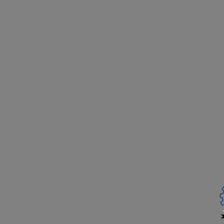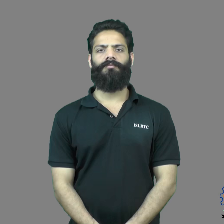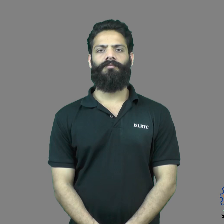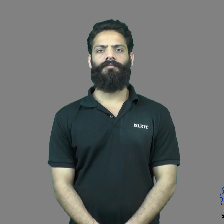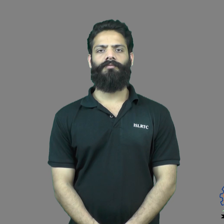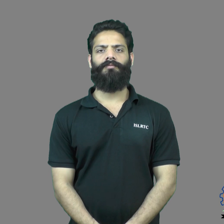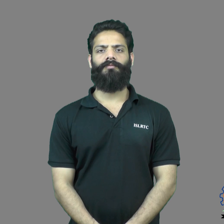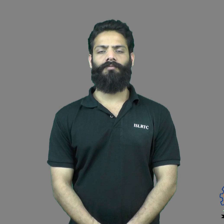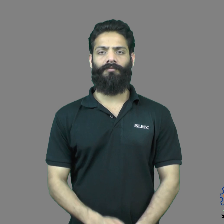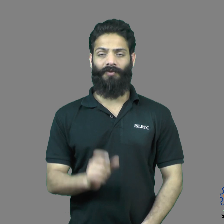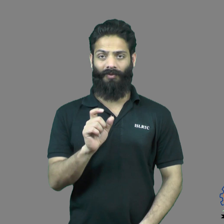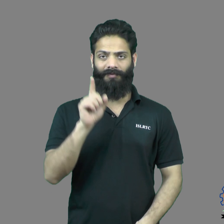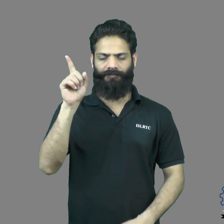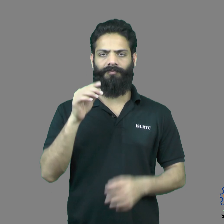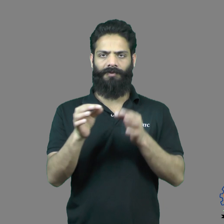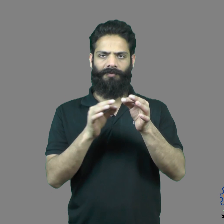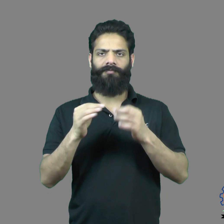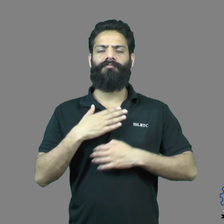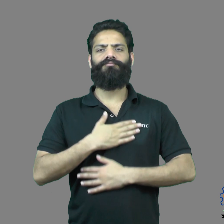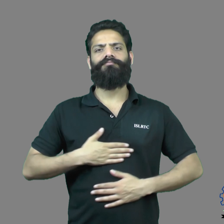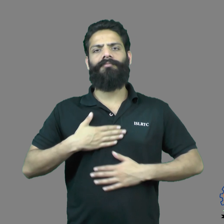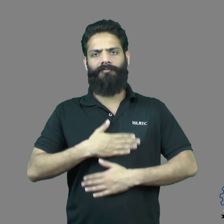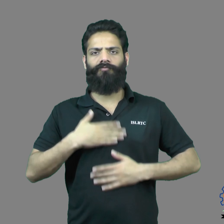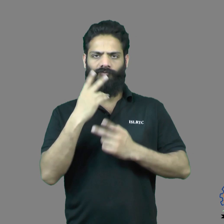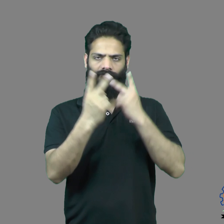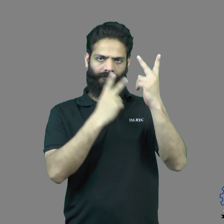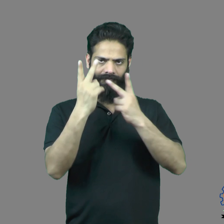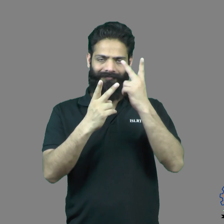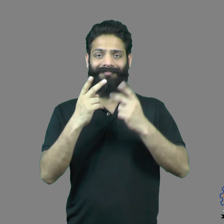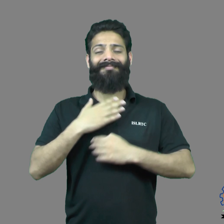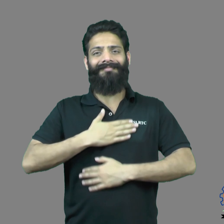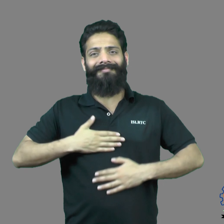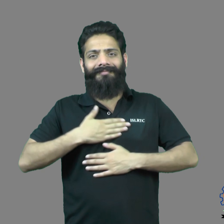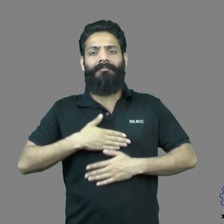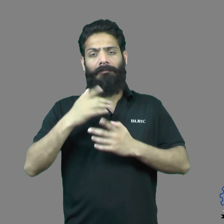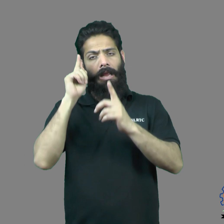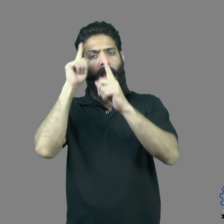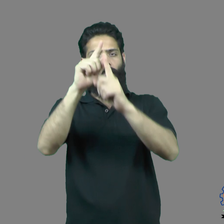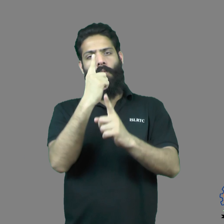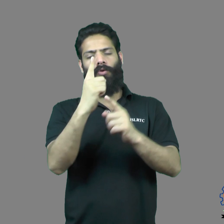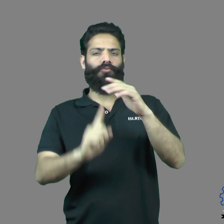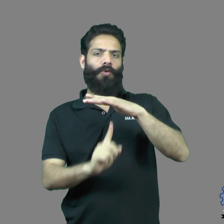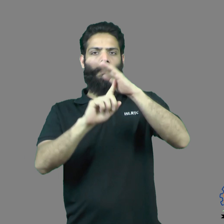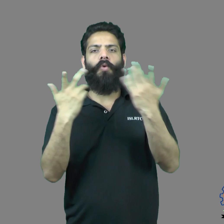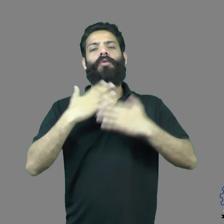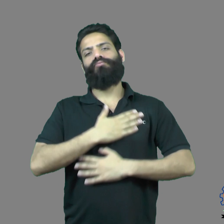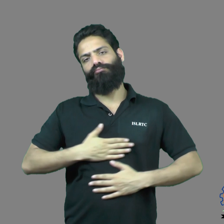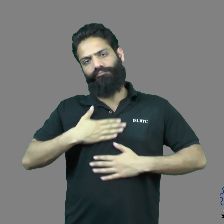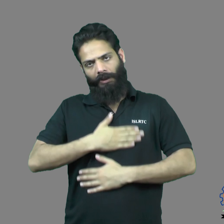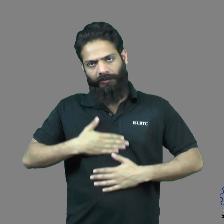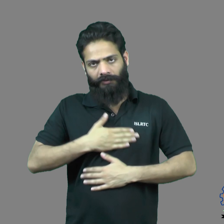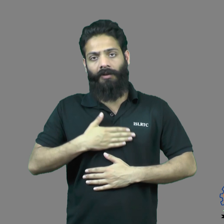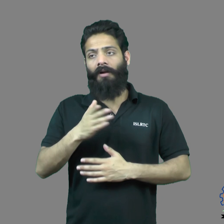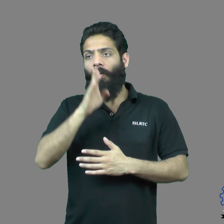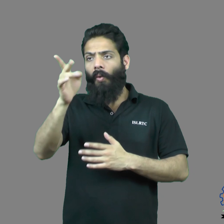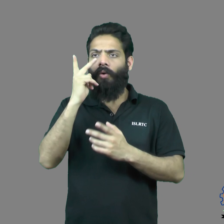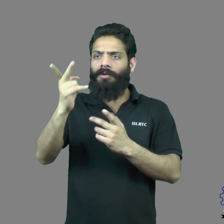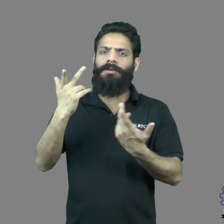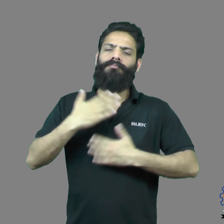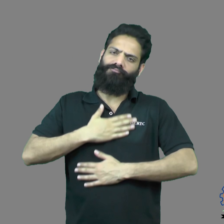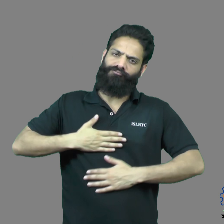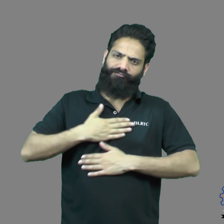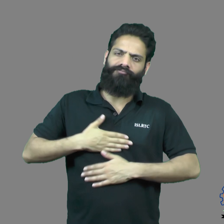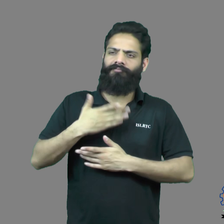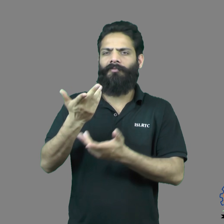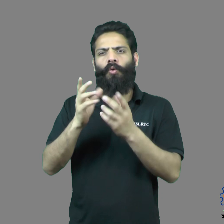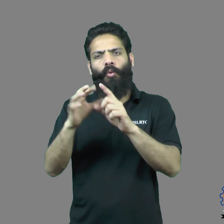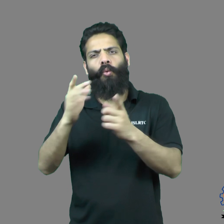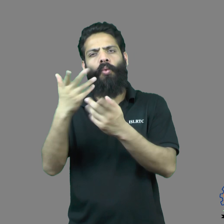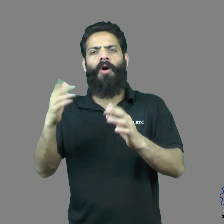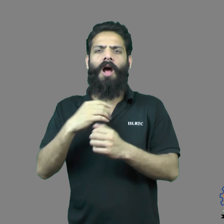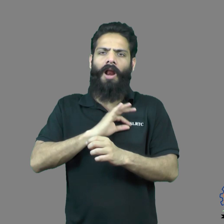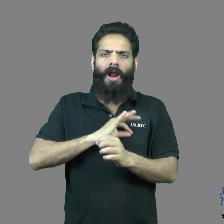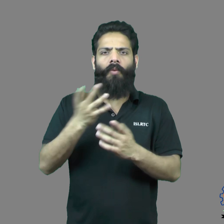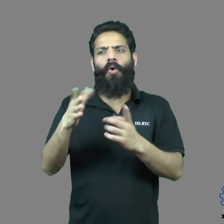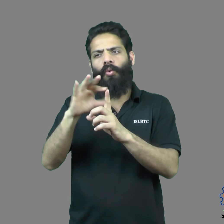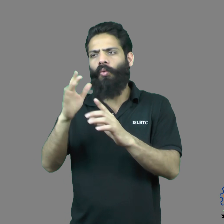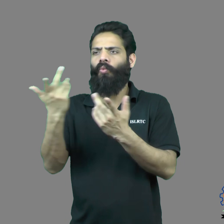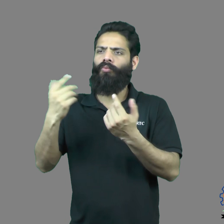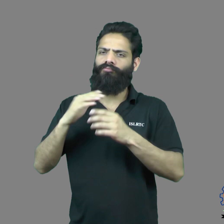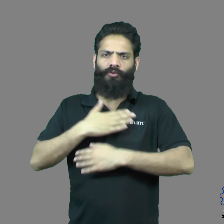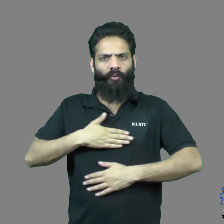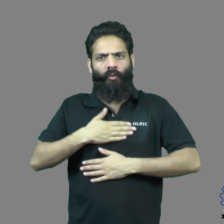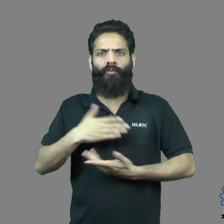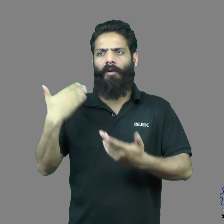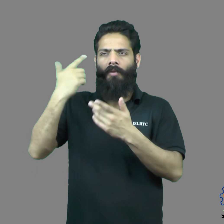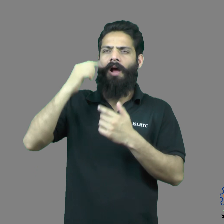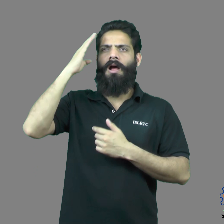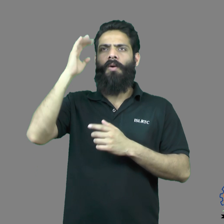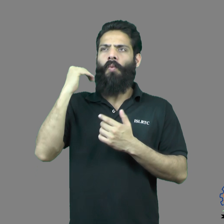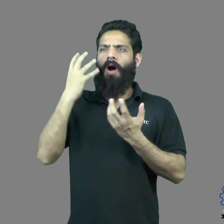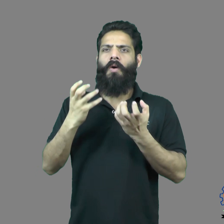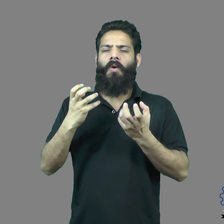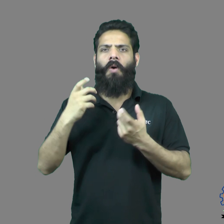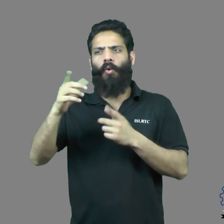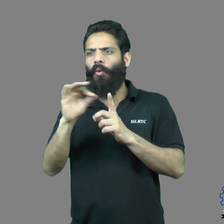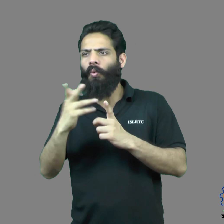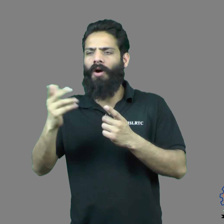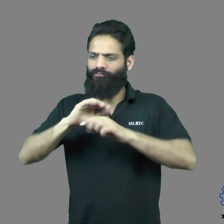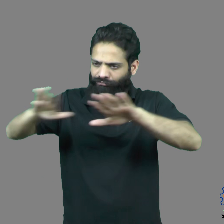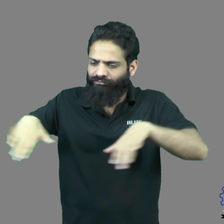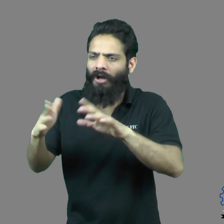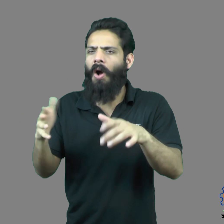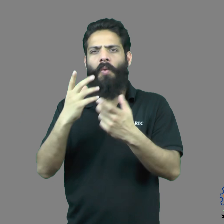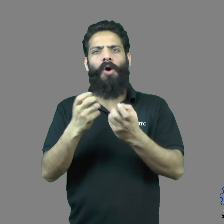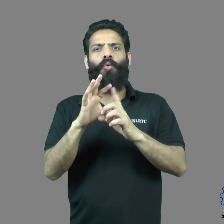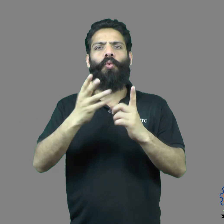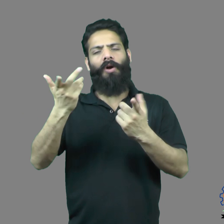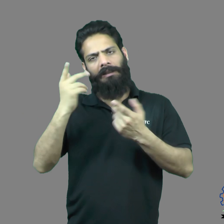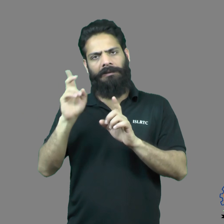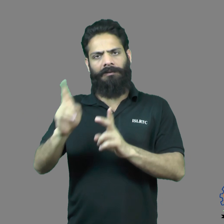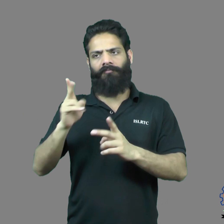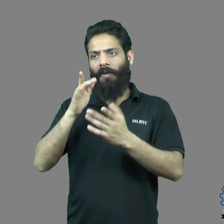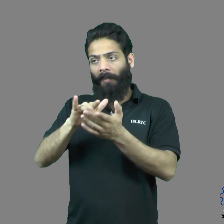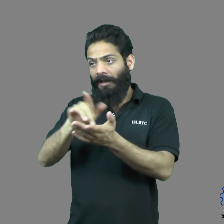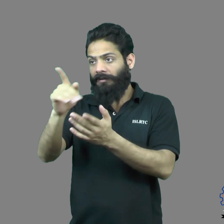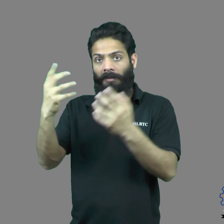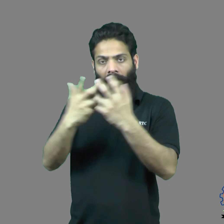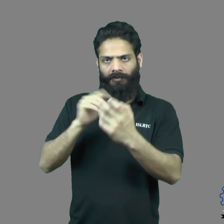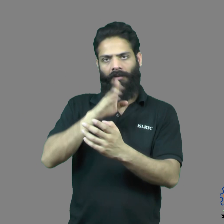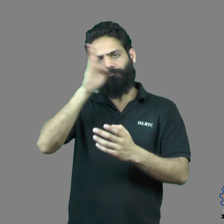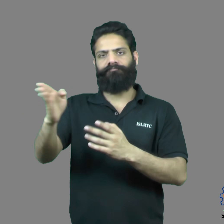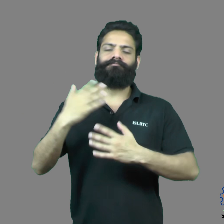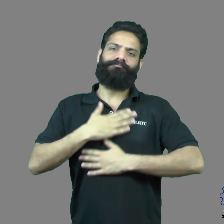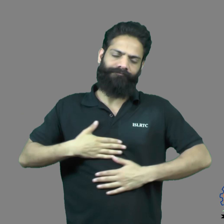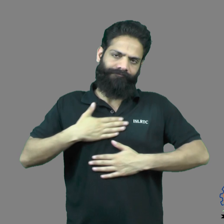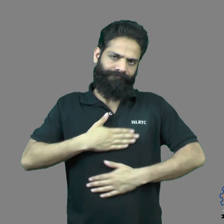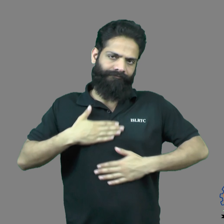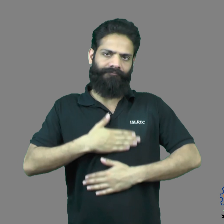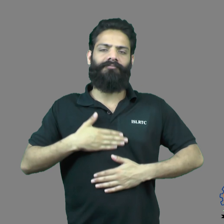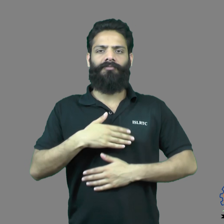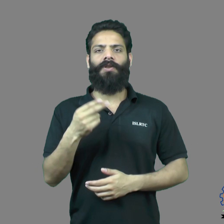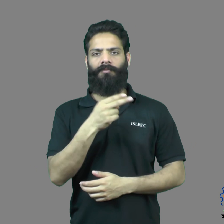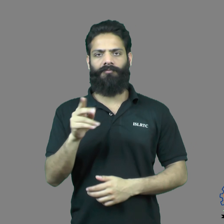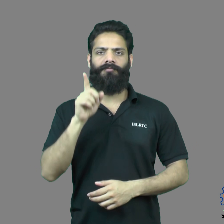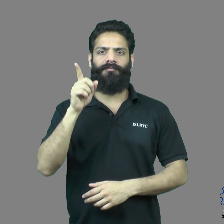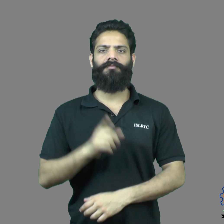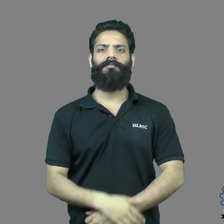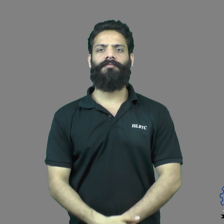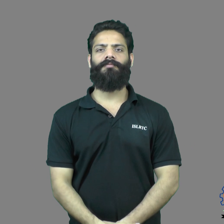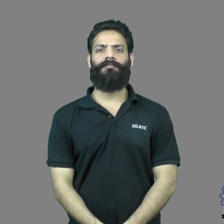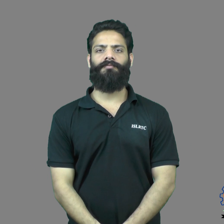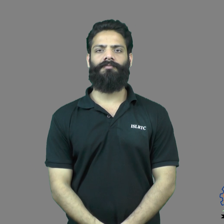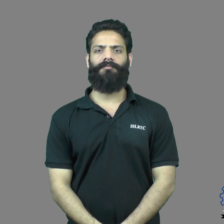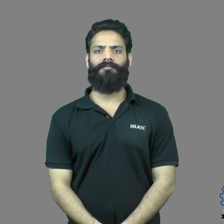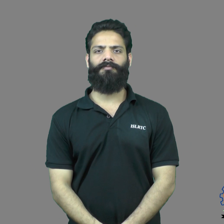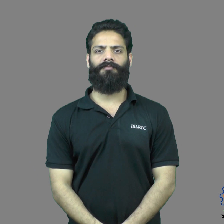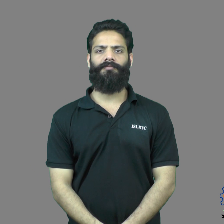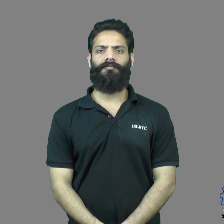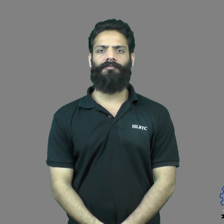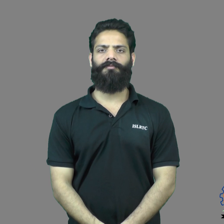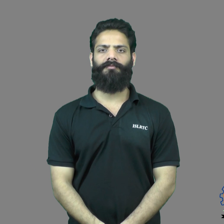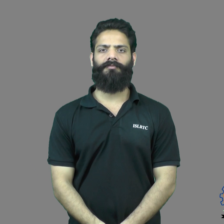Pleasure Tourism